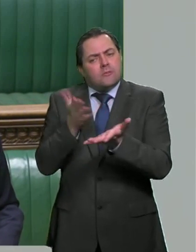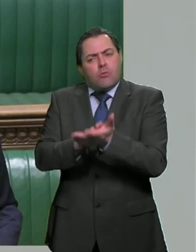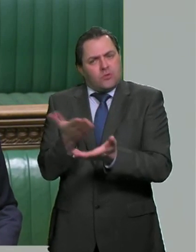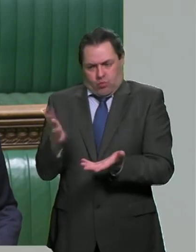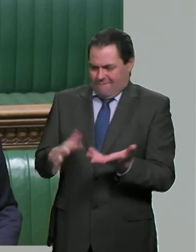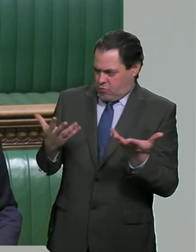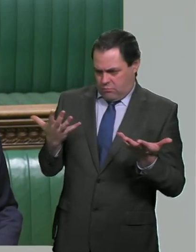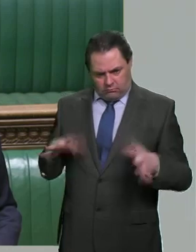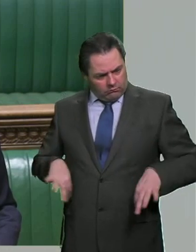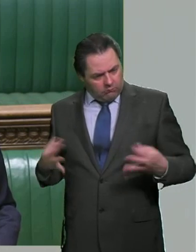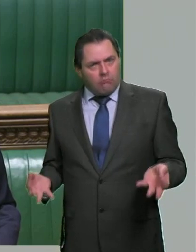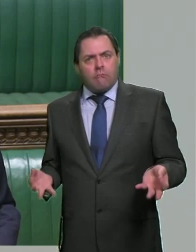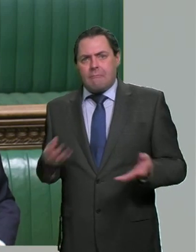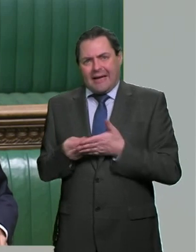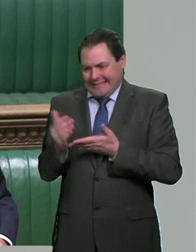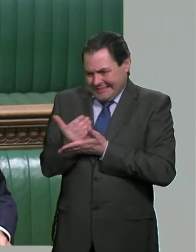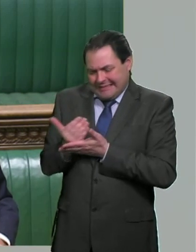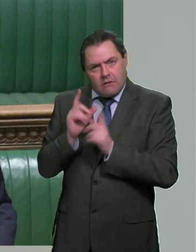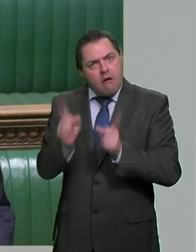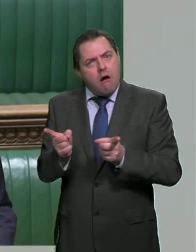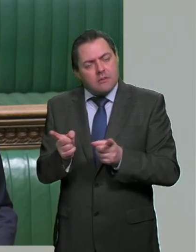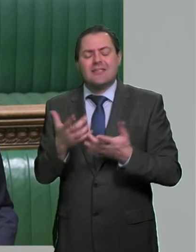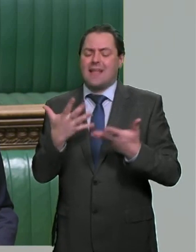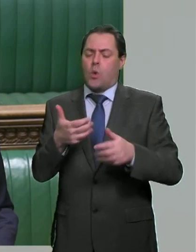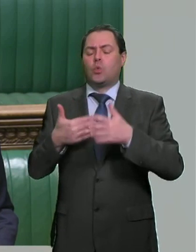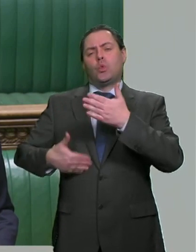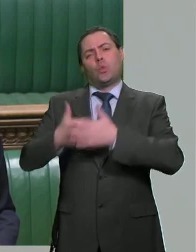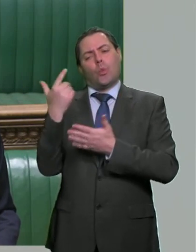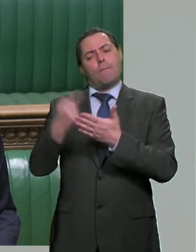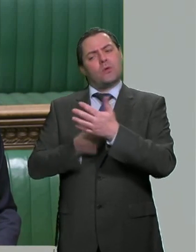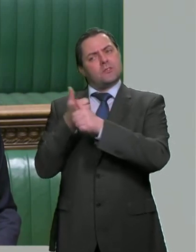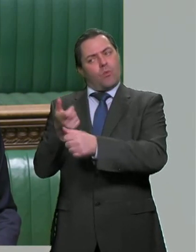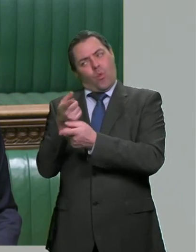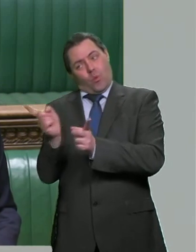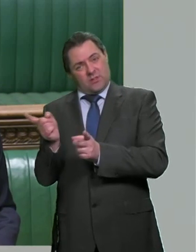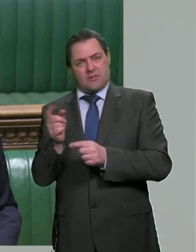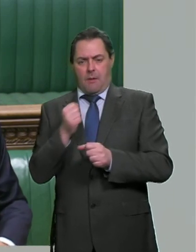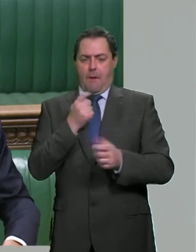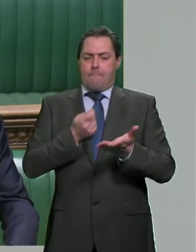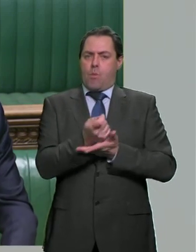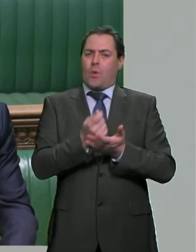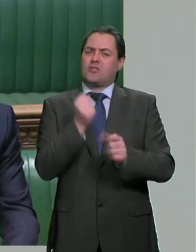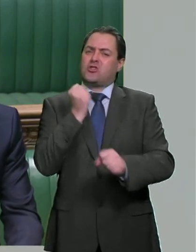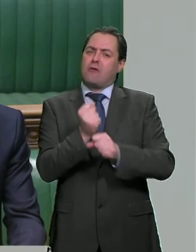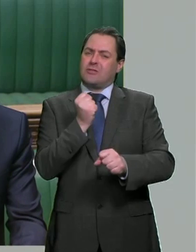I am announcing today a new policy to stand behind homebuyers: a mortgage guarantee.